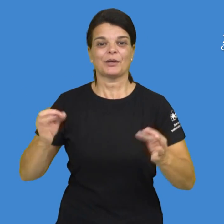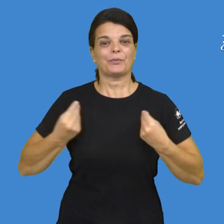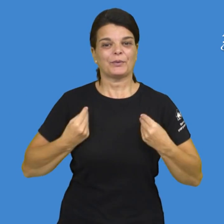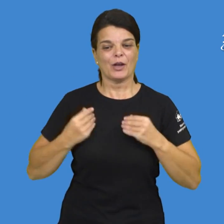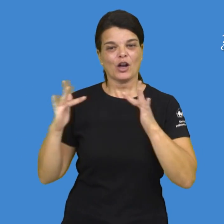vivir